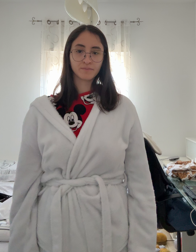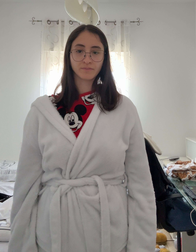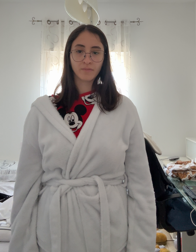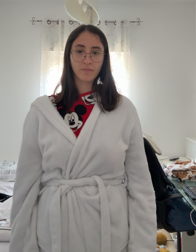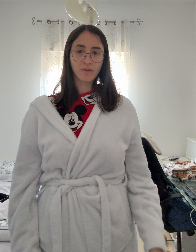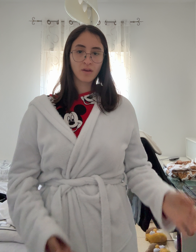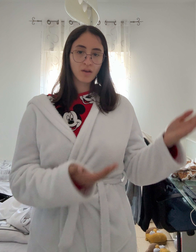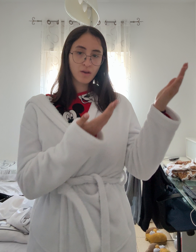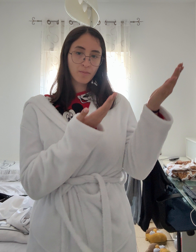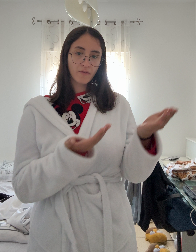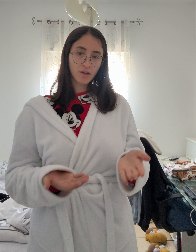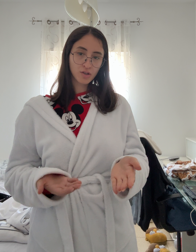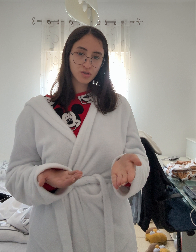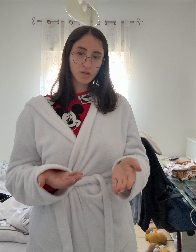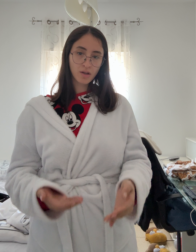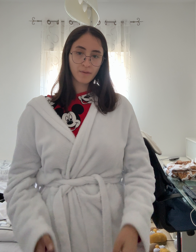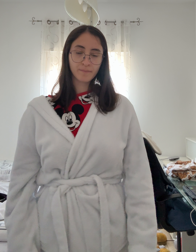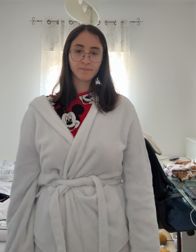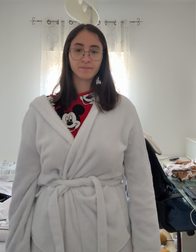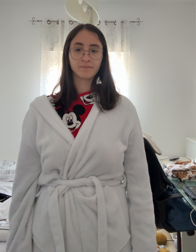בבקשה